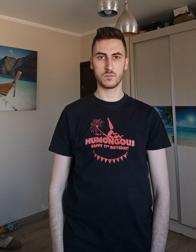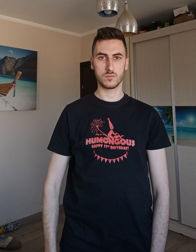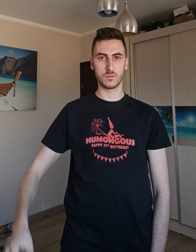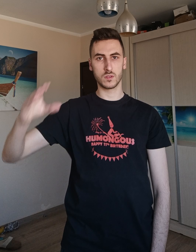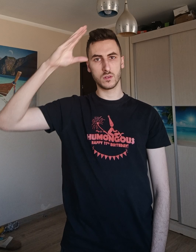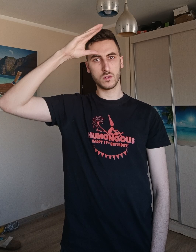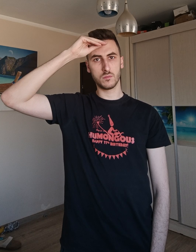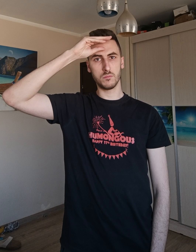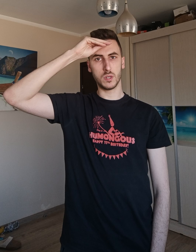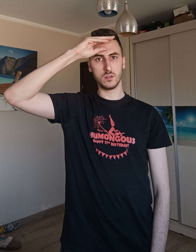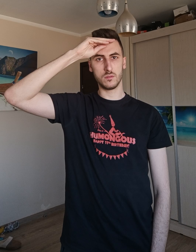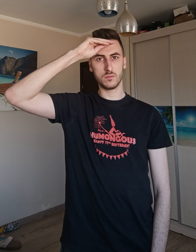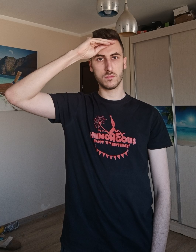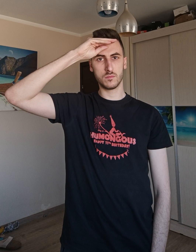בן